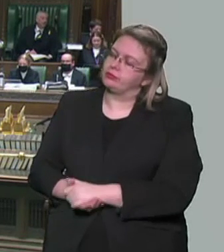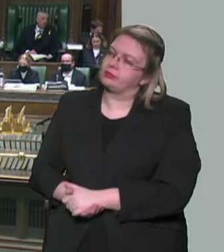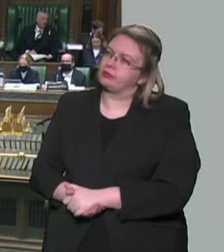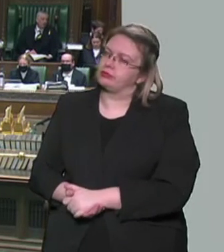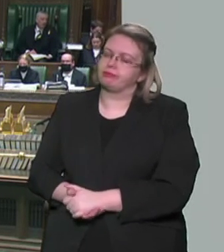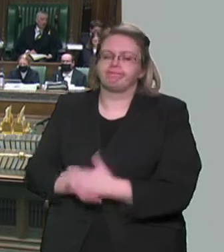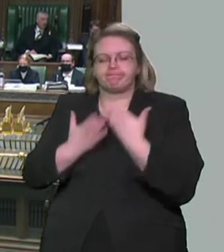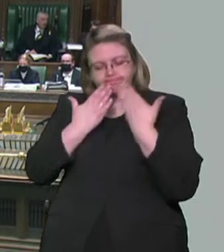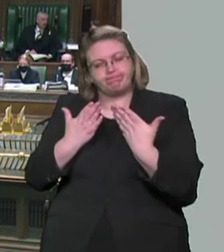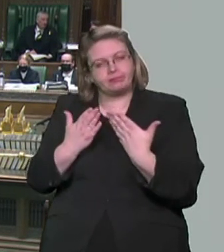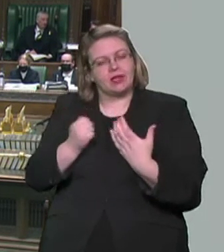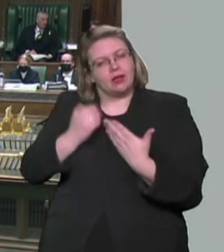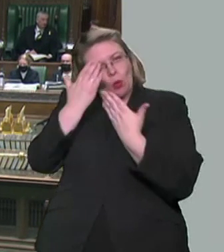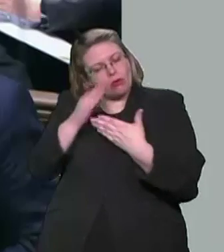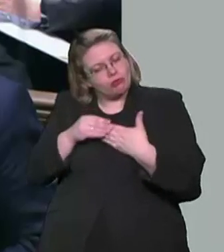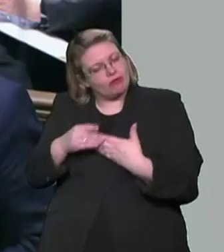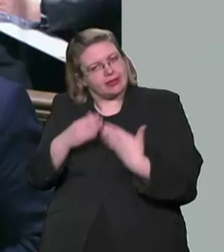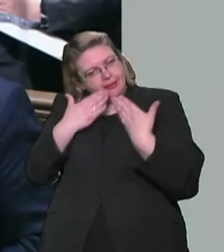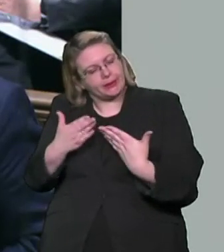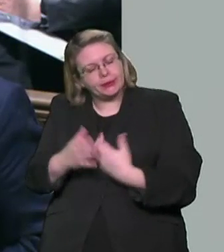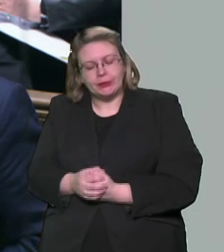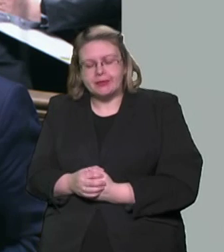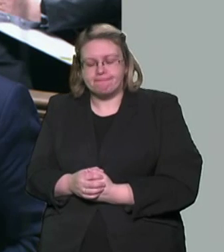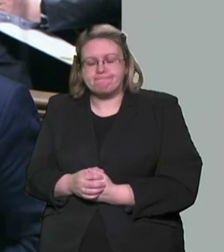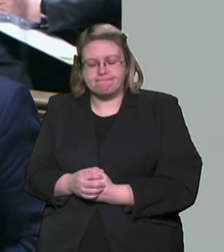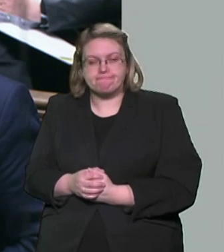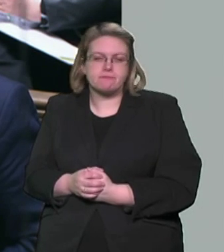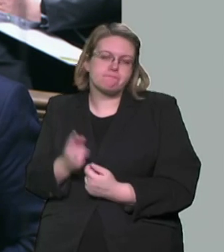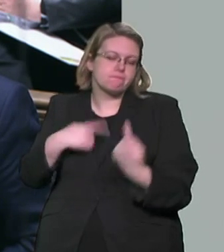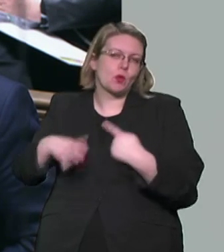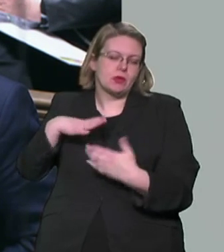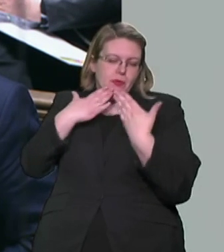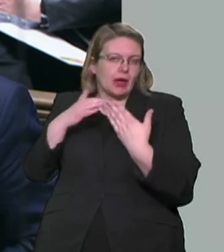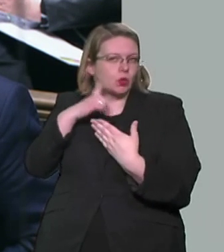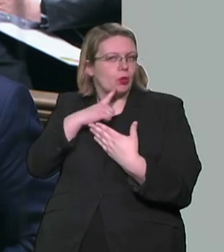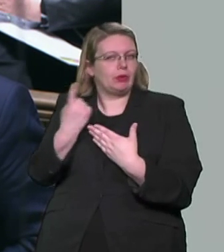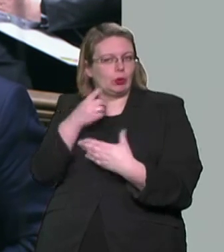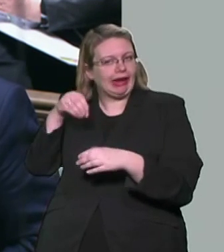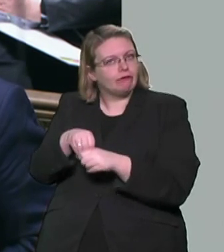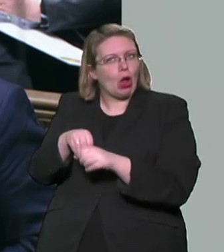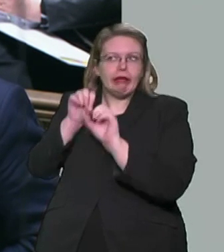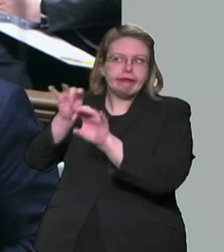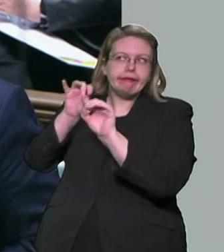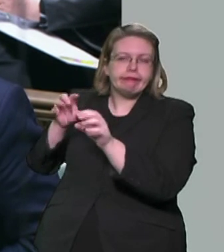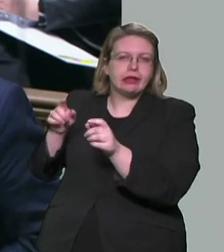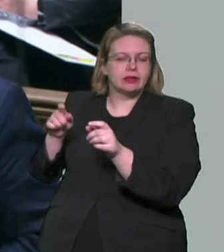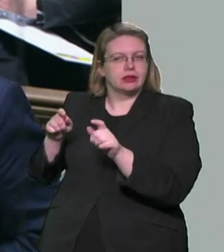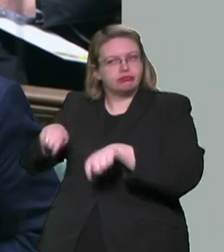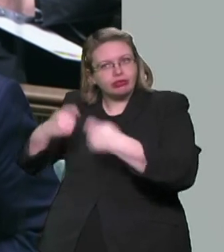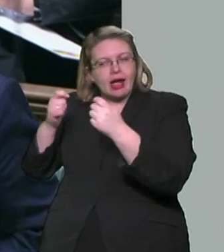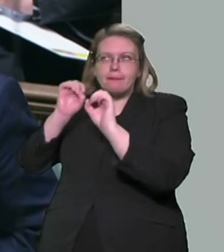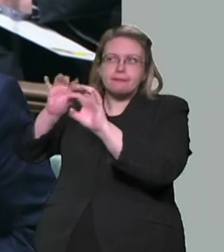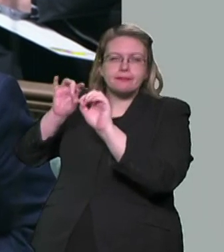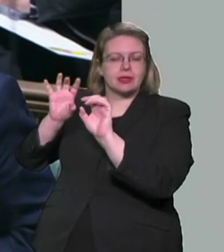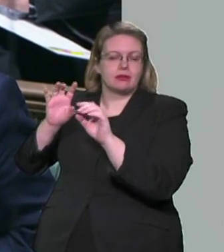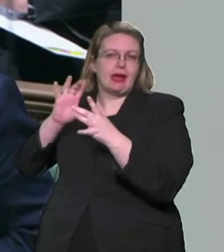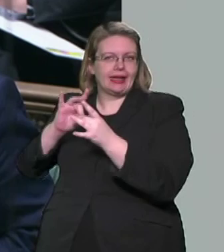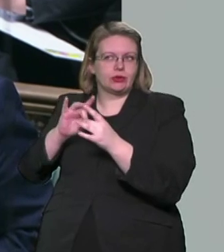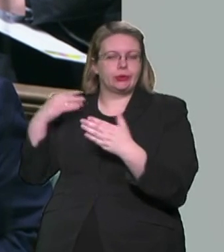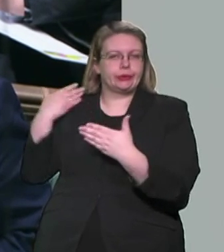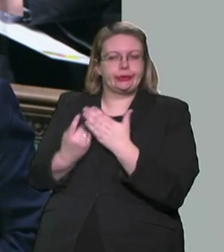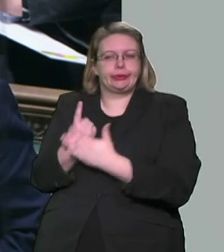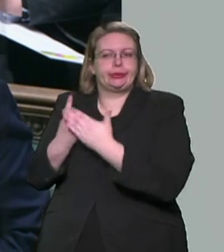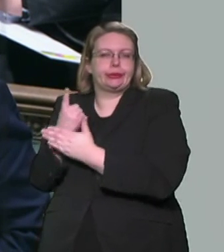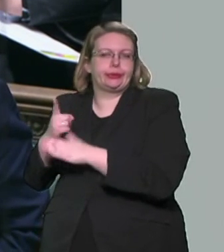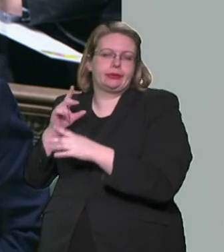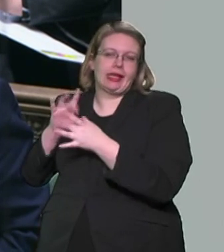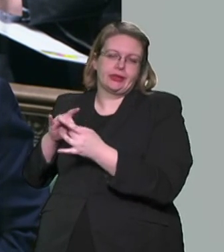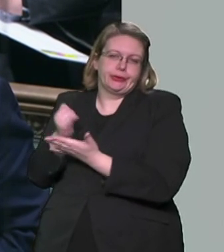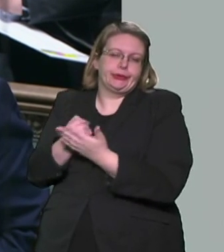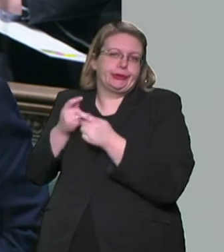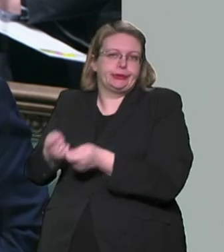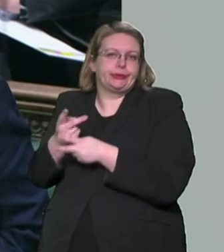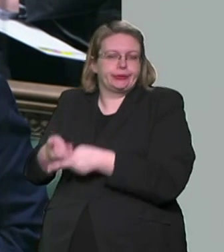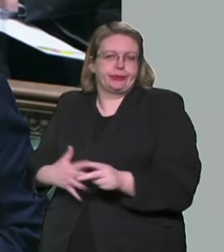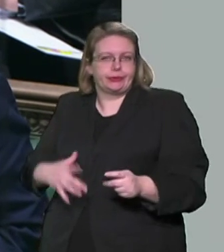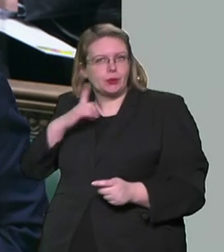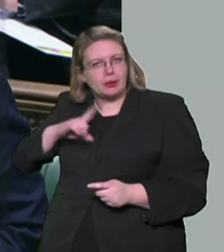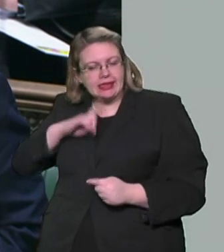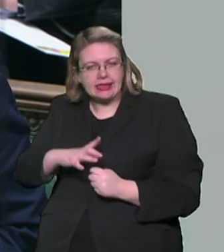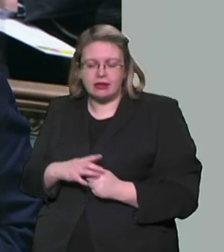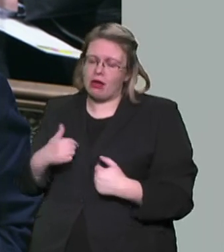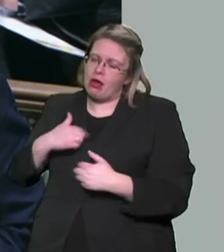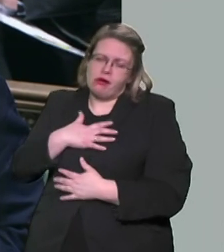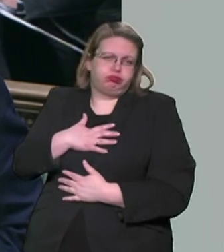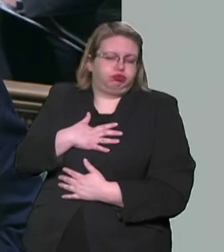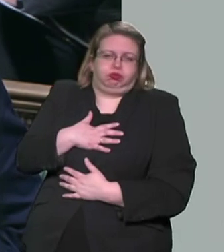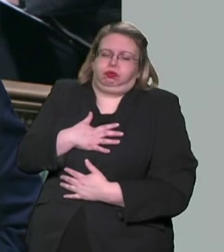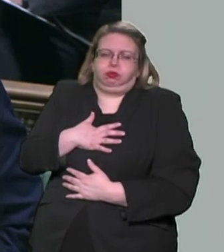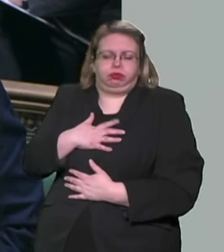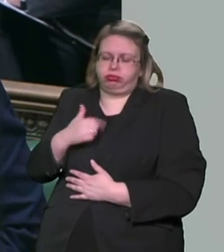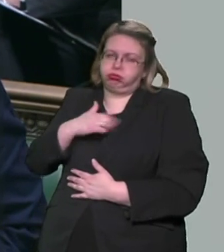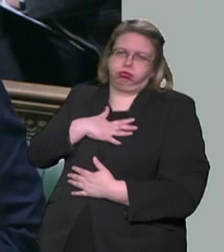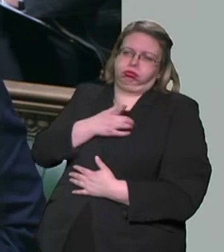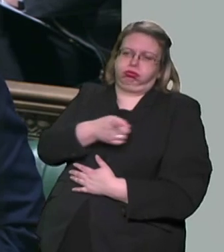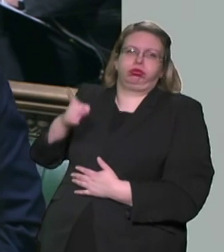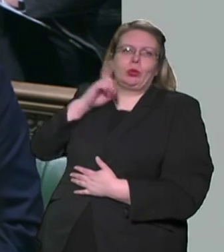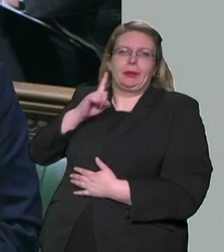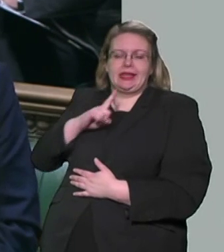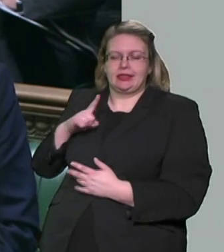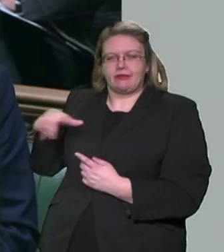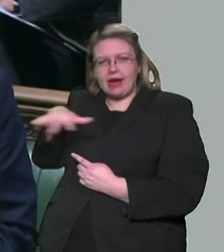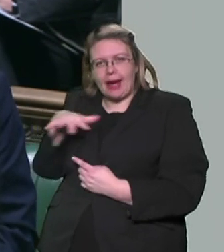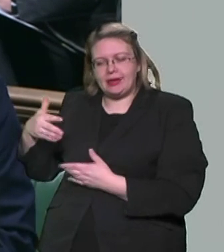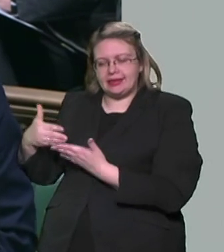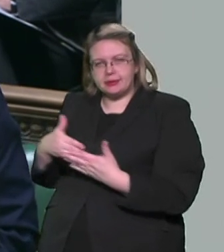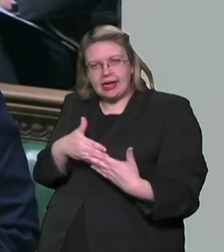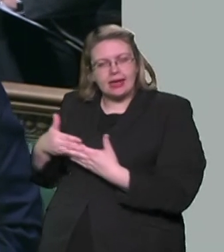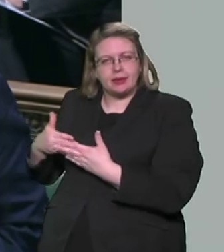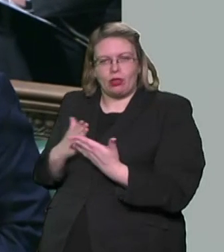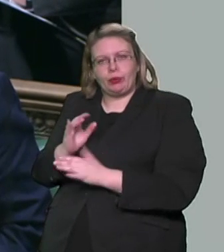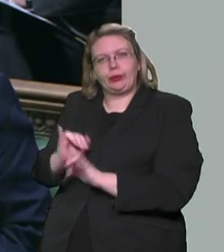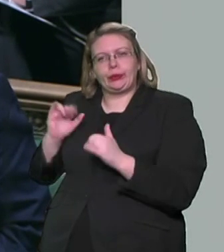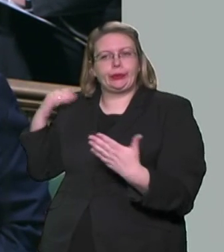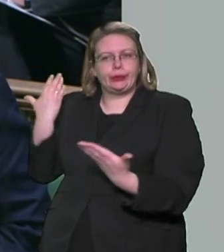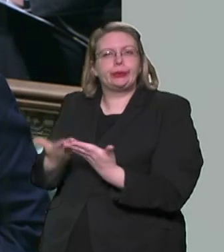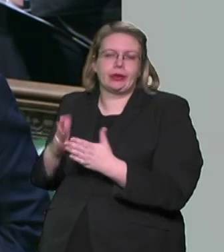I thank my honourable Friend for her question. I think everybody will thank the women concerned for taking up the issue in the way that they have and we extend our heartfelt sympathies to the victims and their families for what they have suffered.